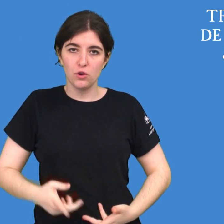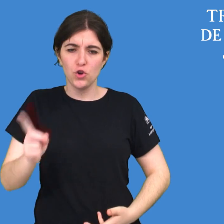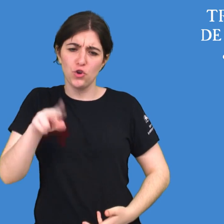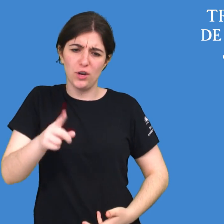no